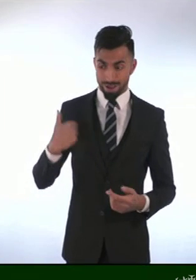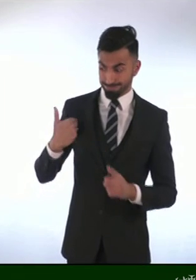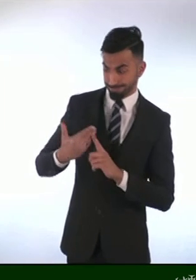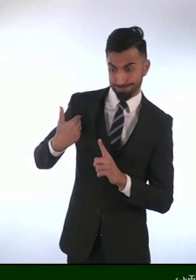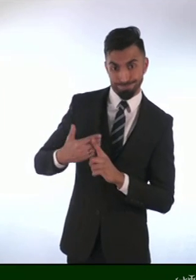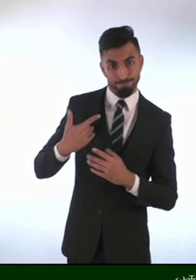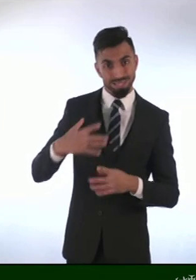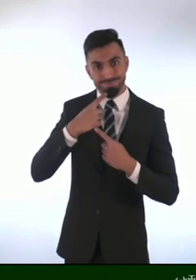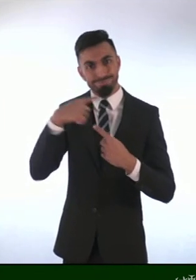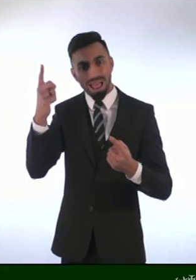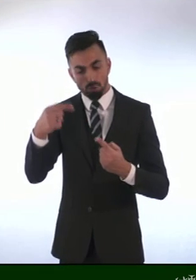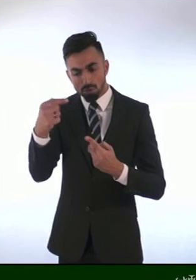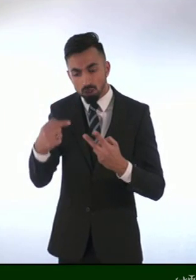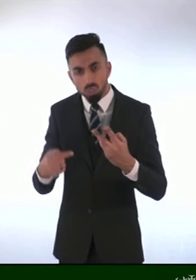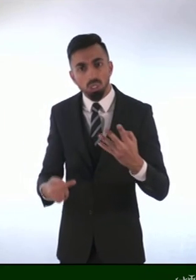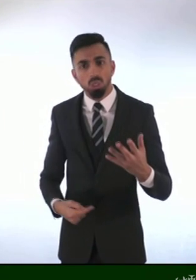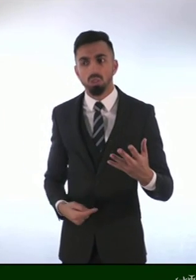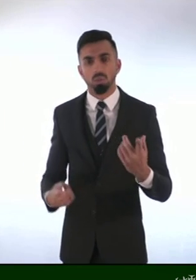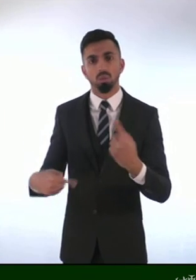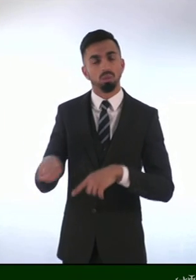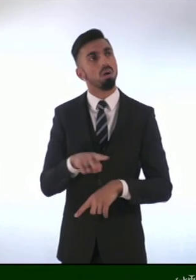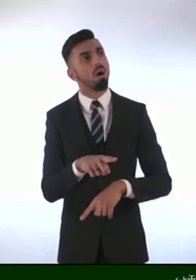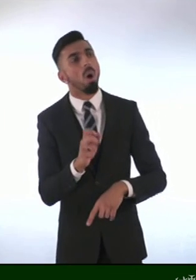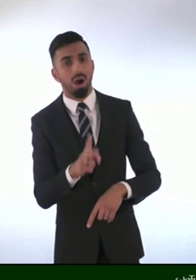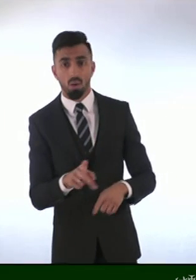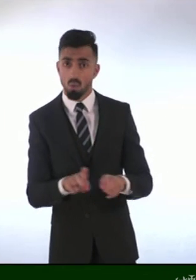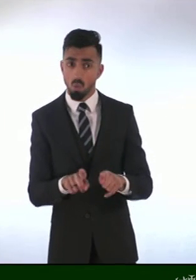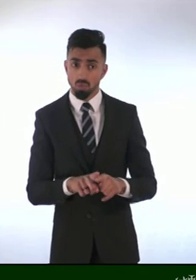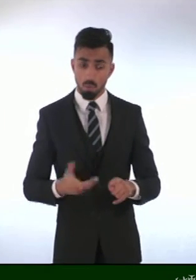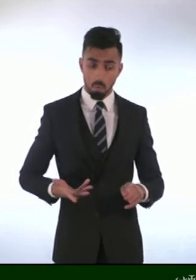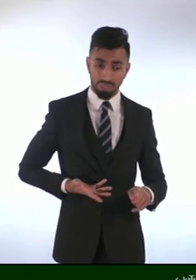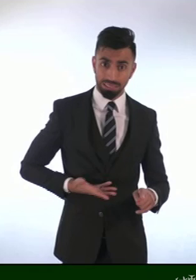That is why we have announced the package of business support that we have.